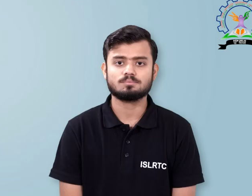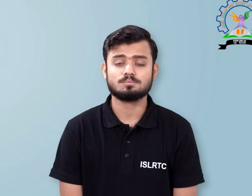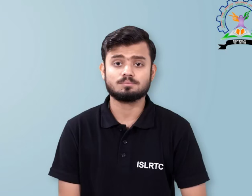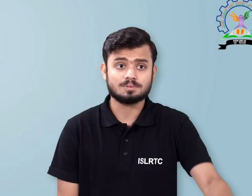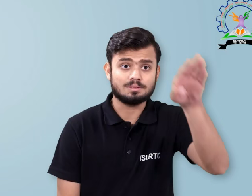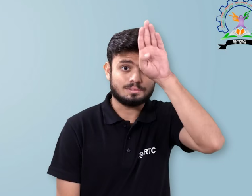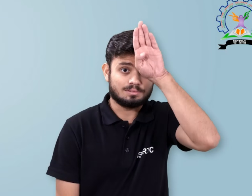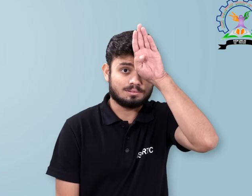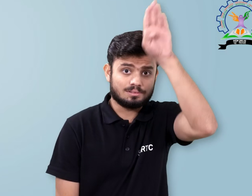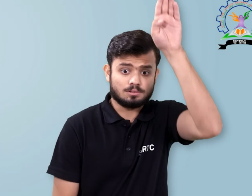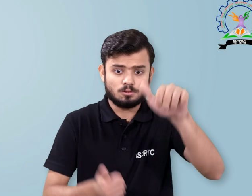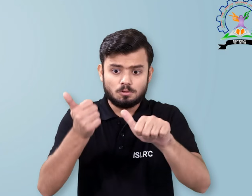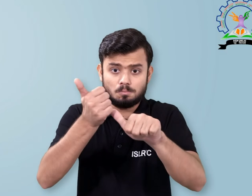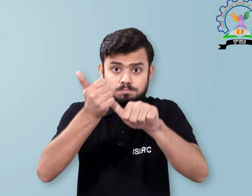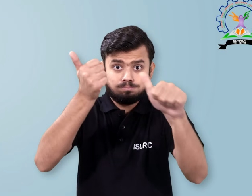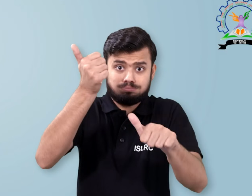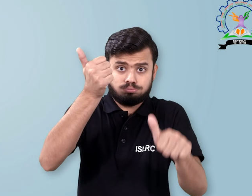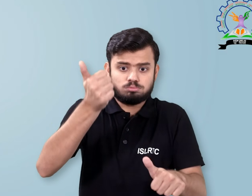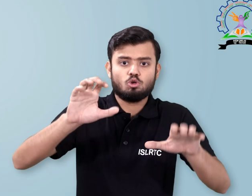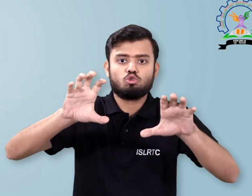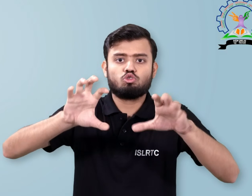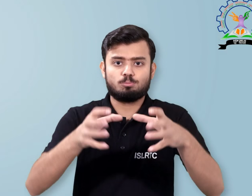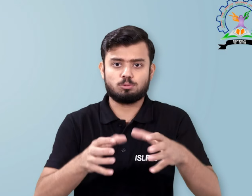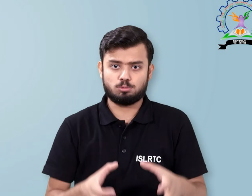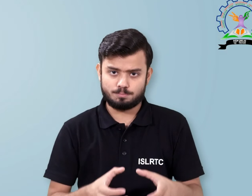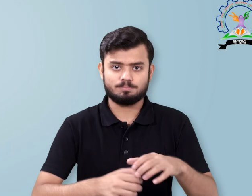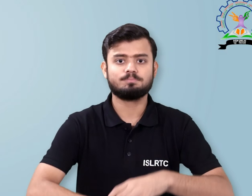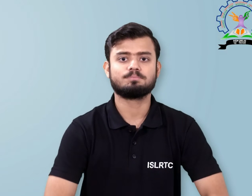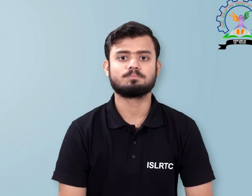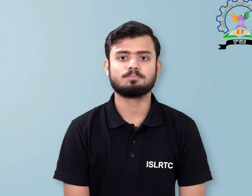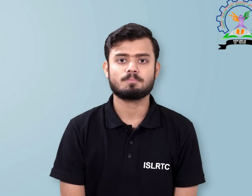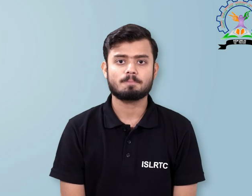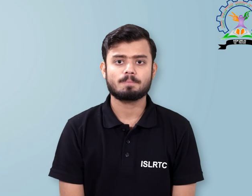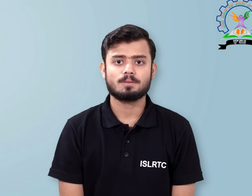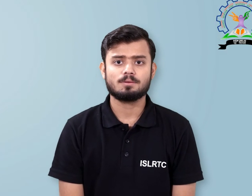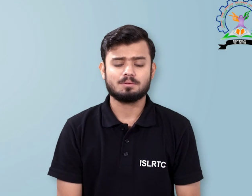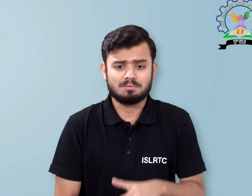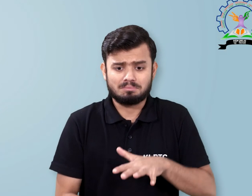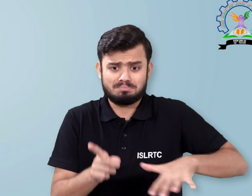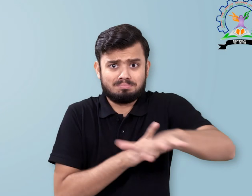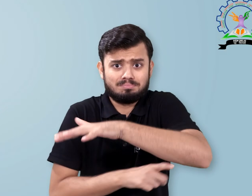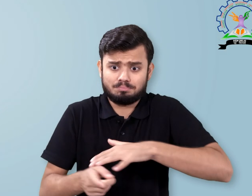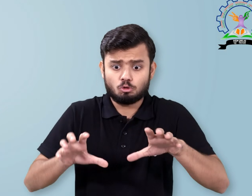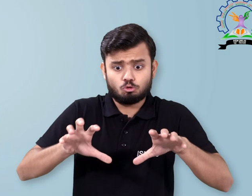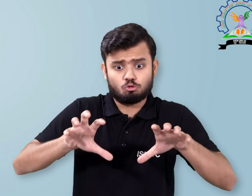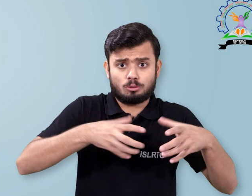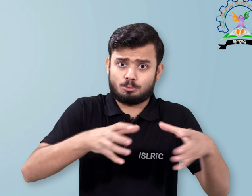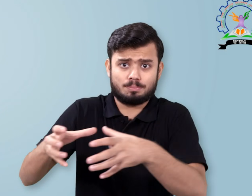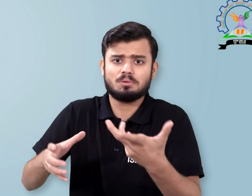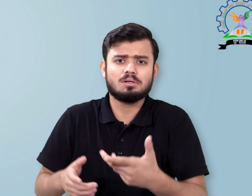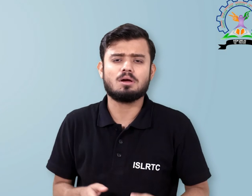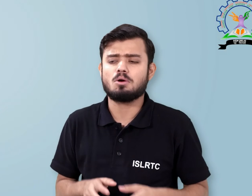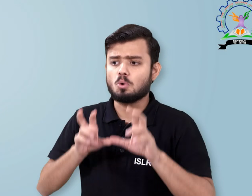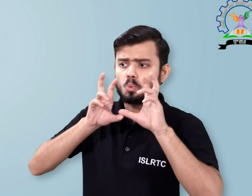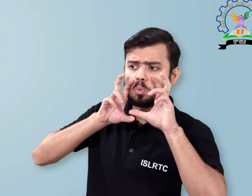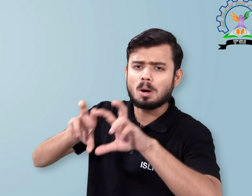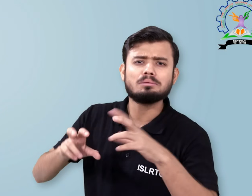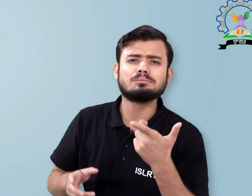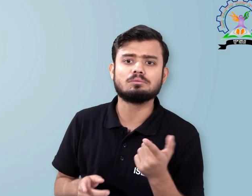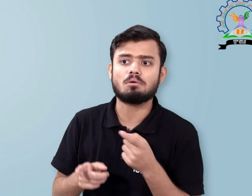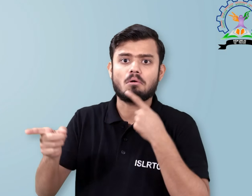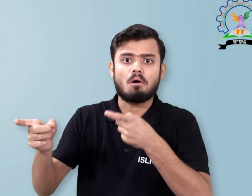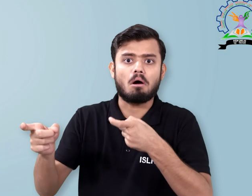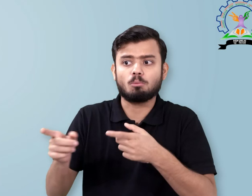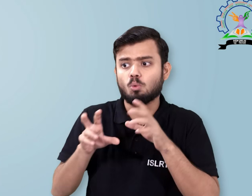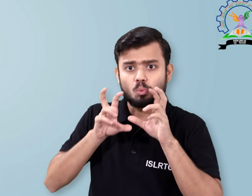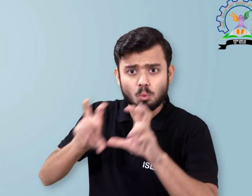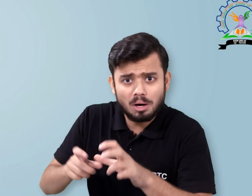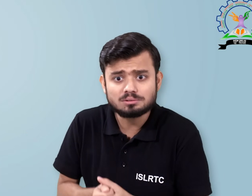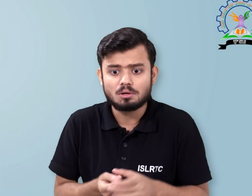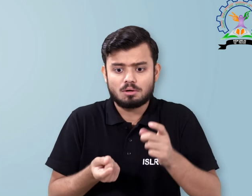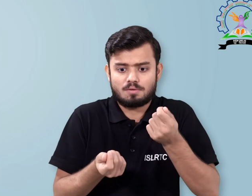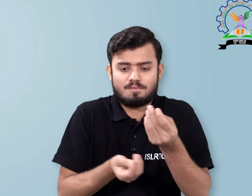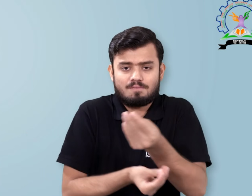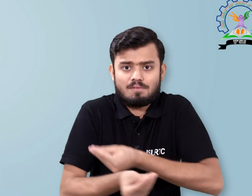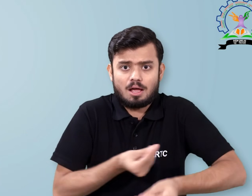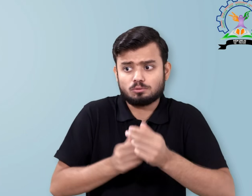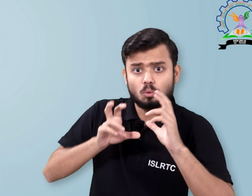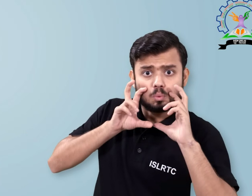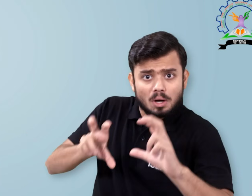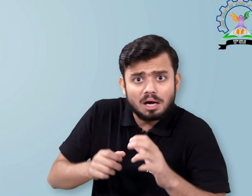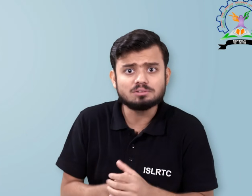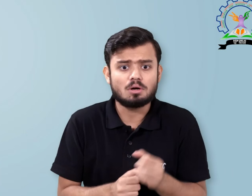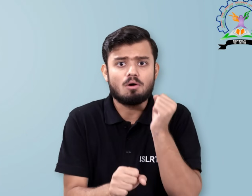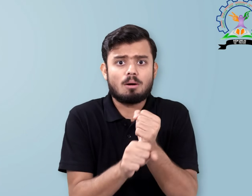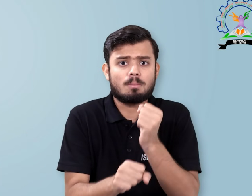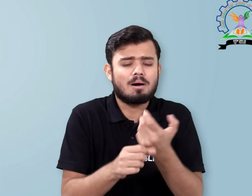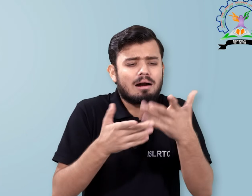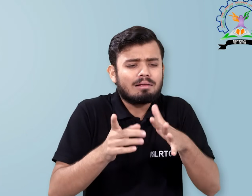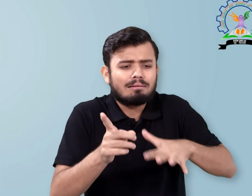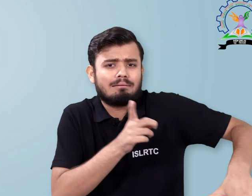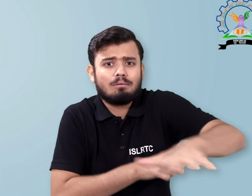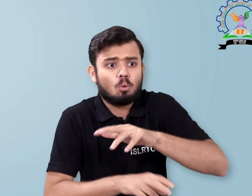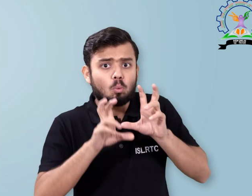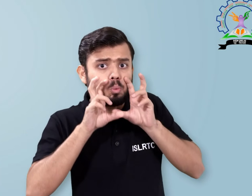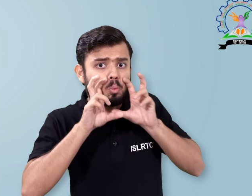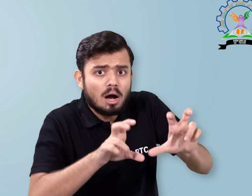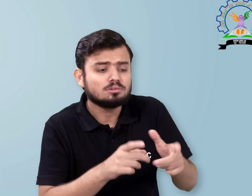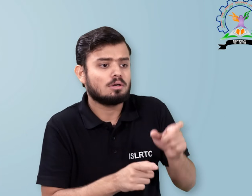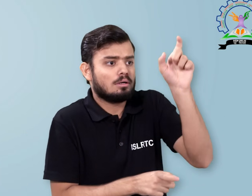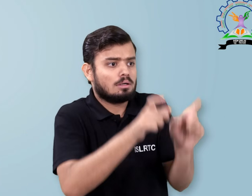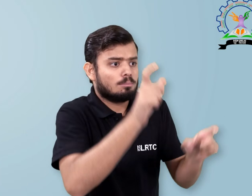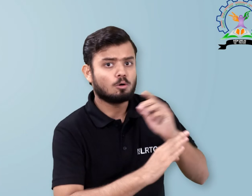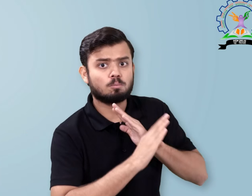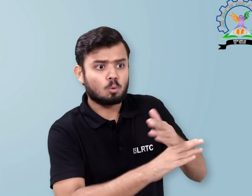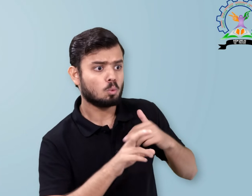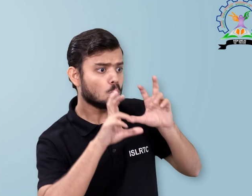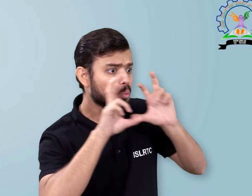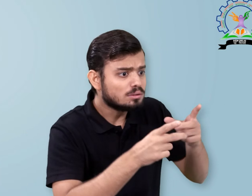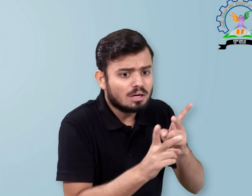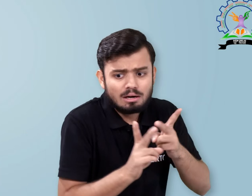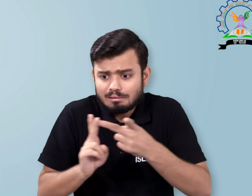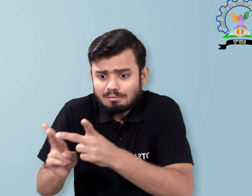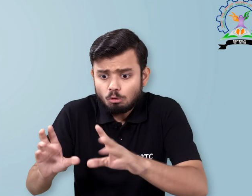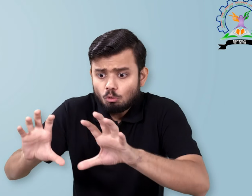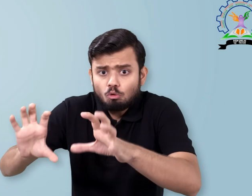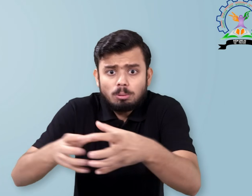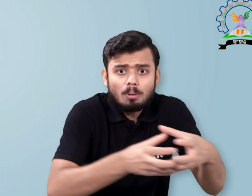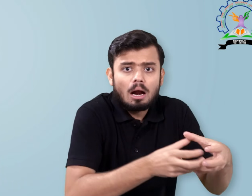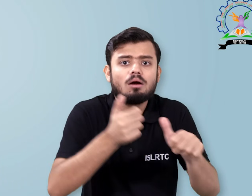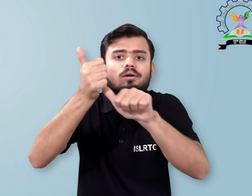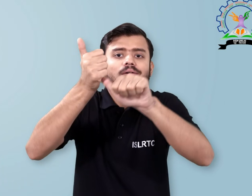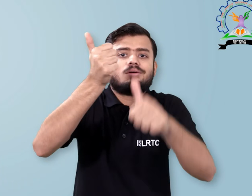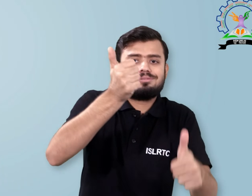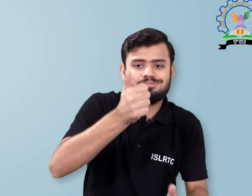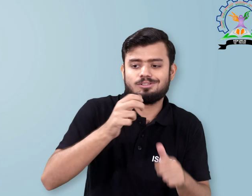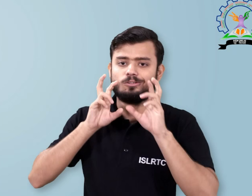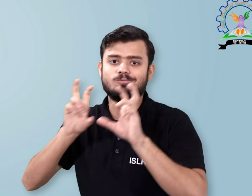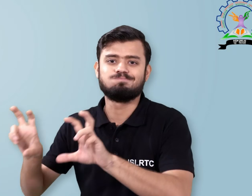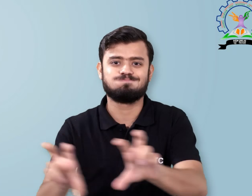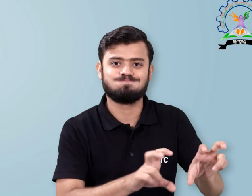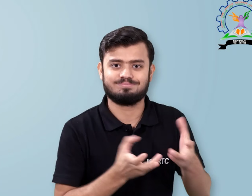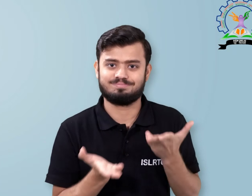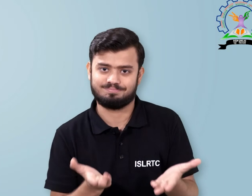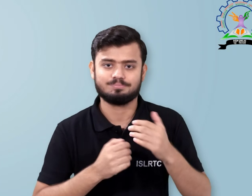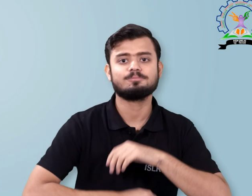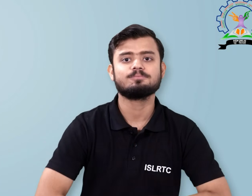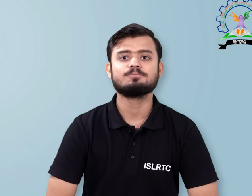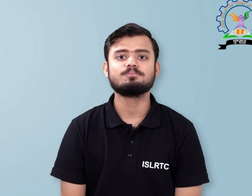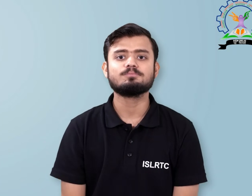Feudalism A medieval European social system in which land was held by nobles in exchange for military service.